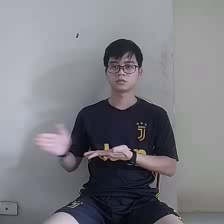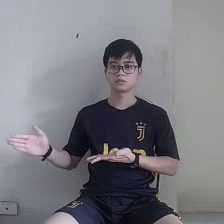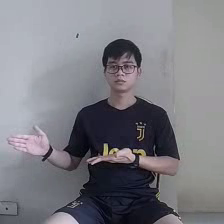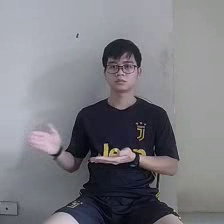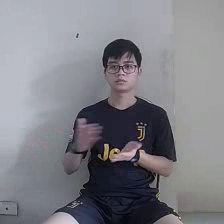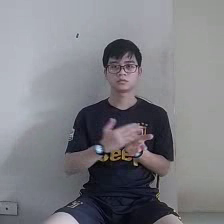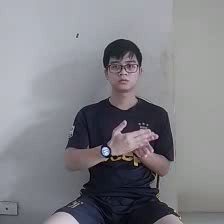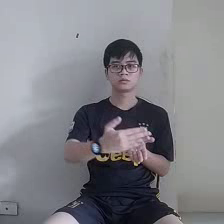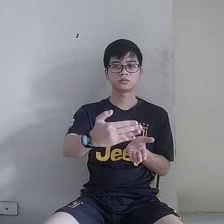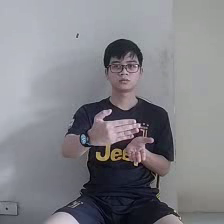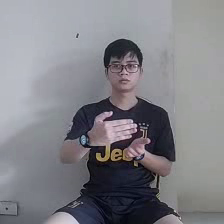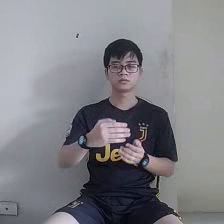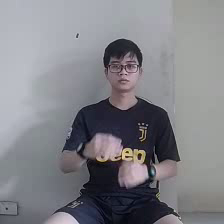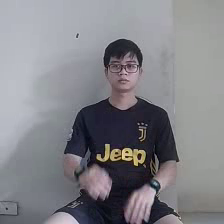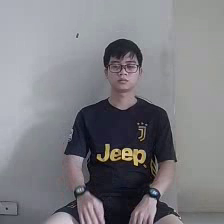San sẻ